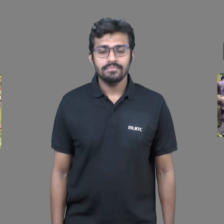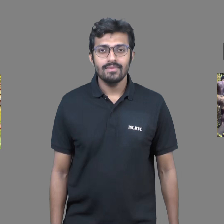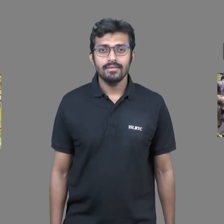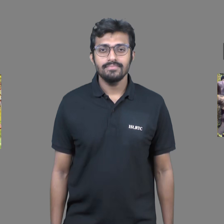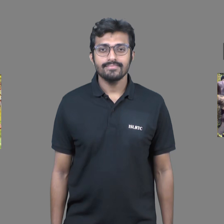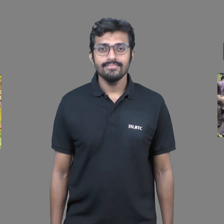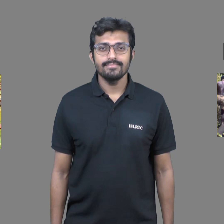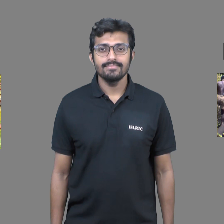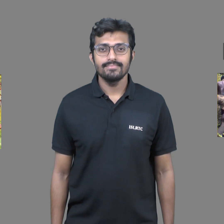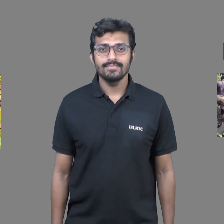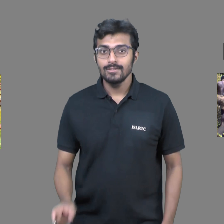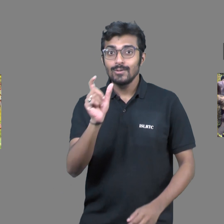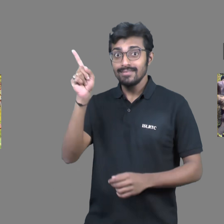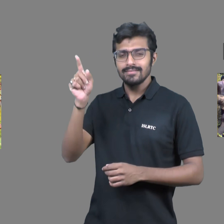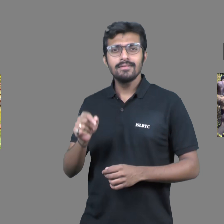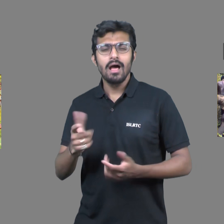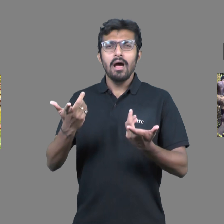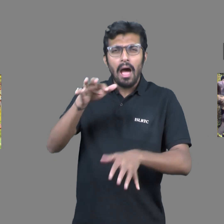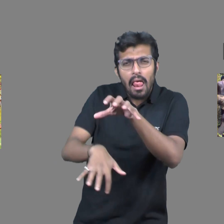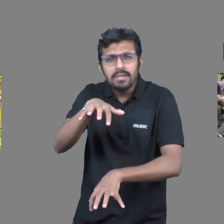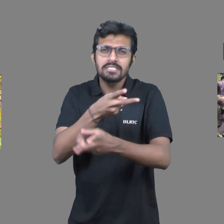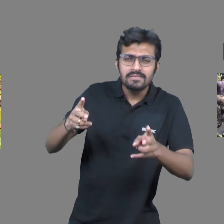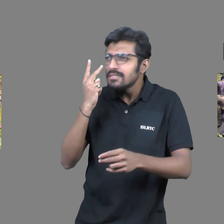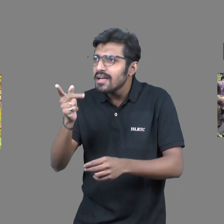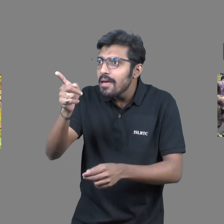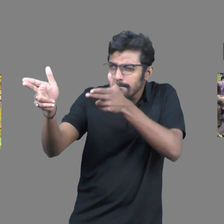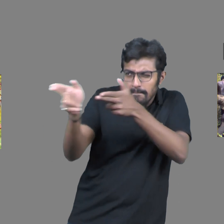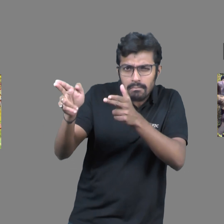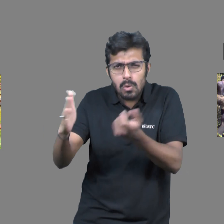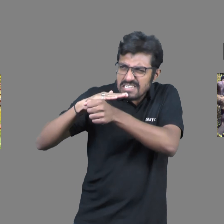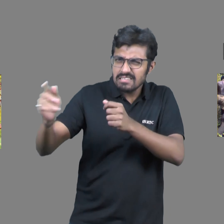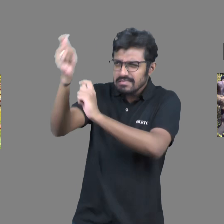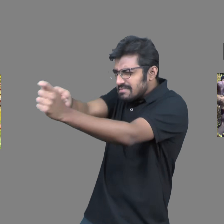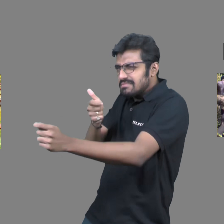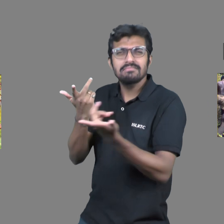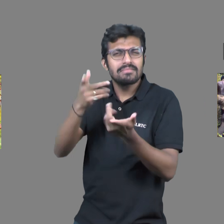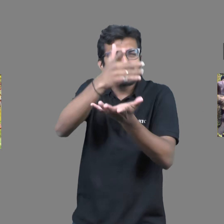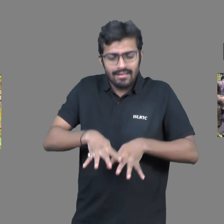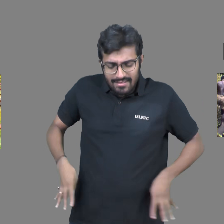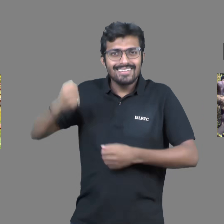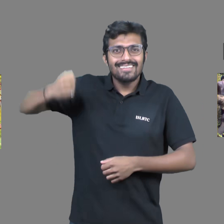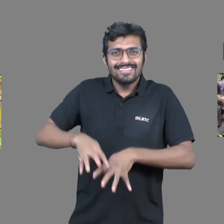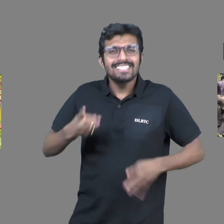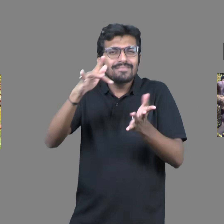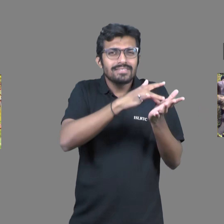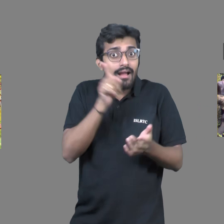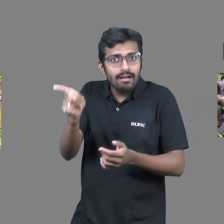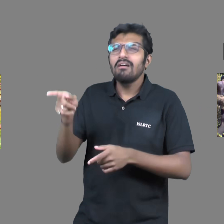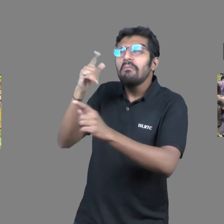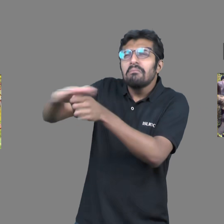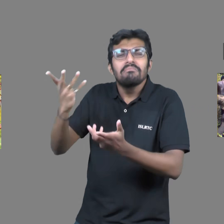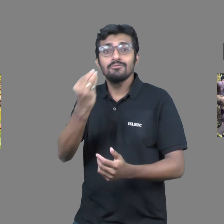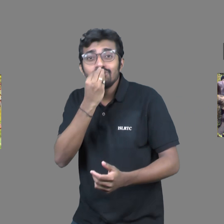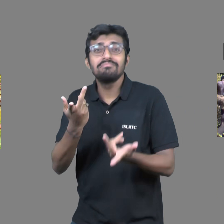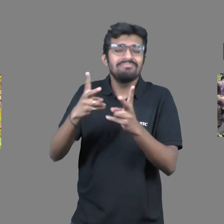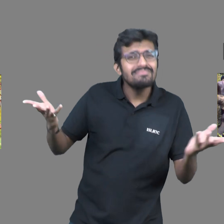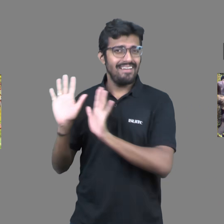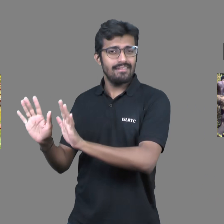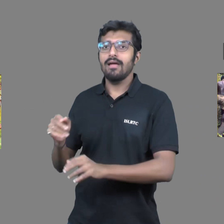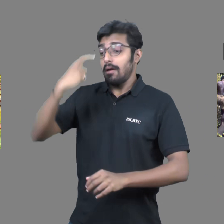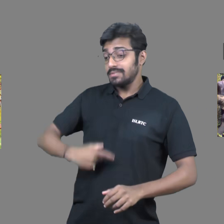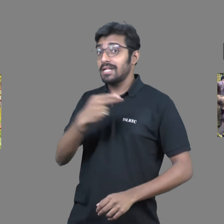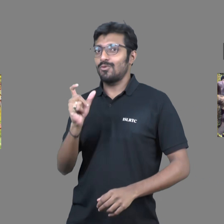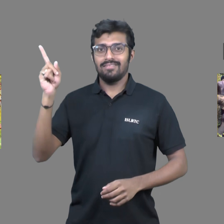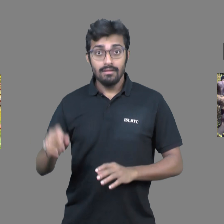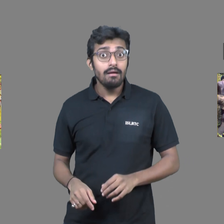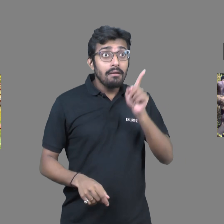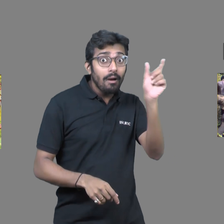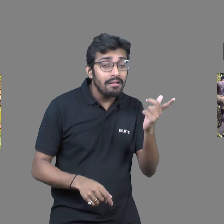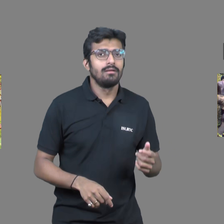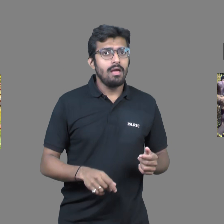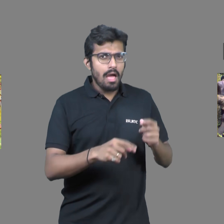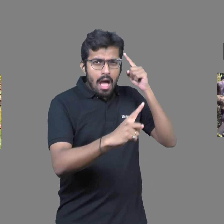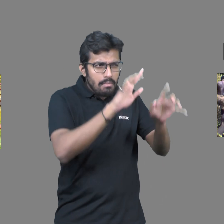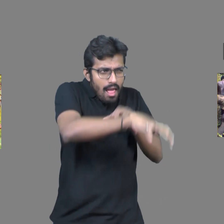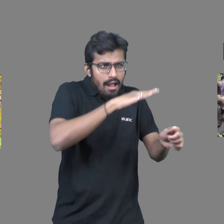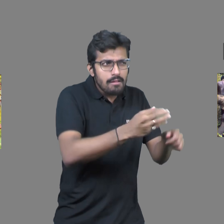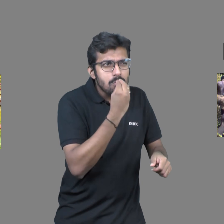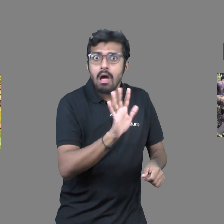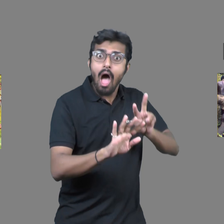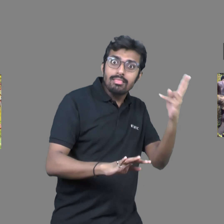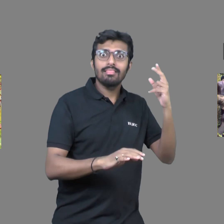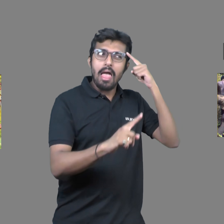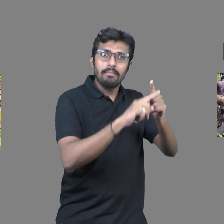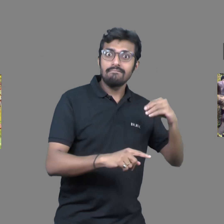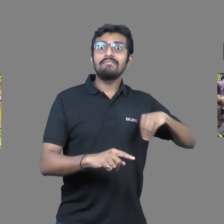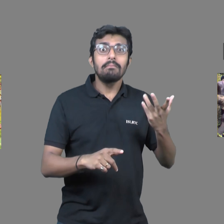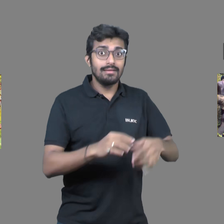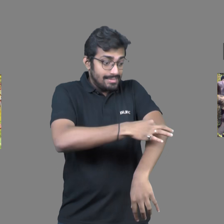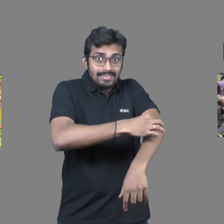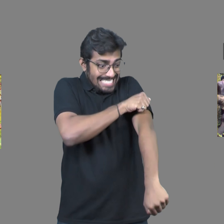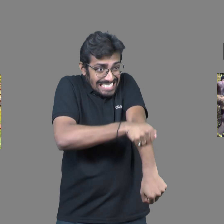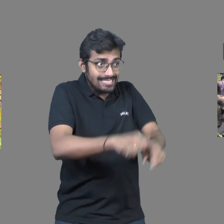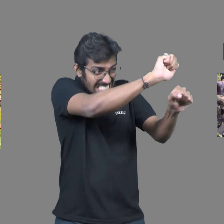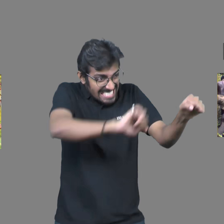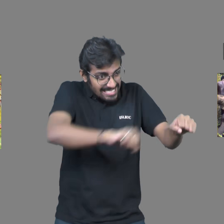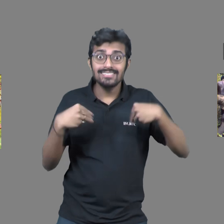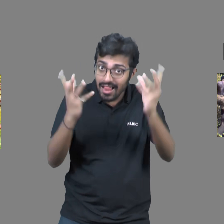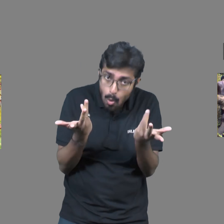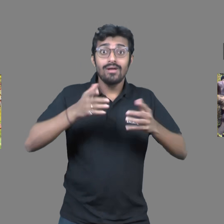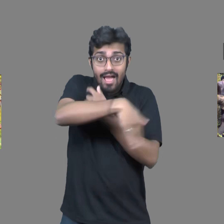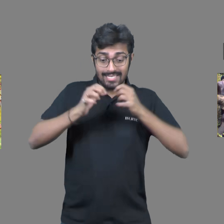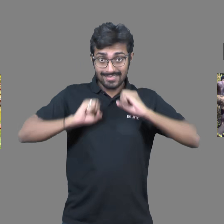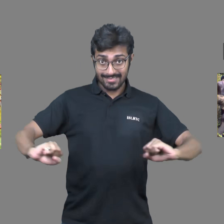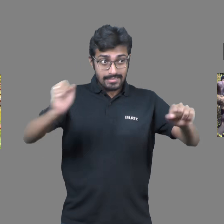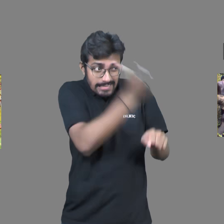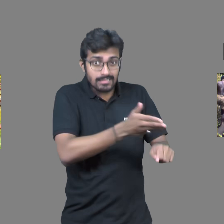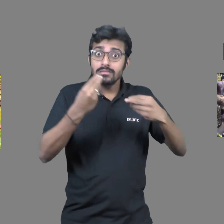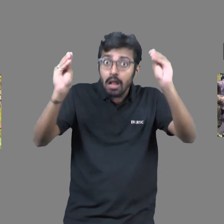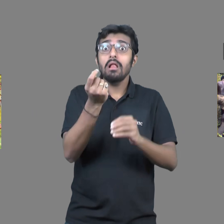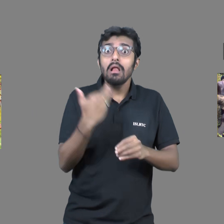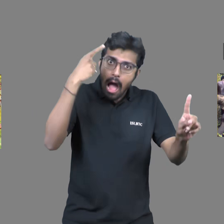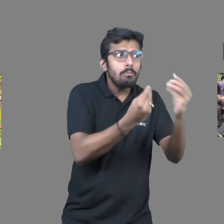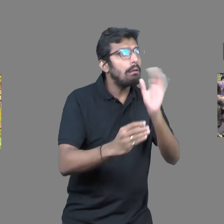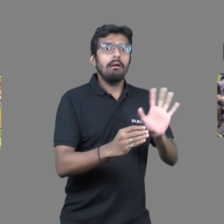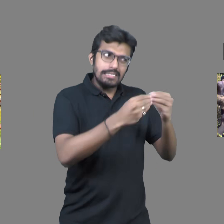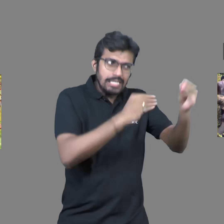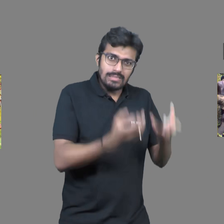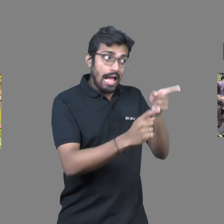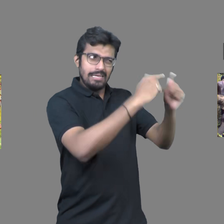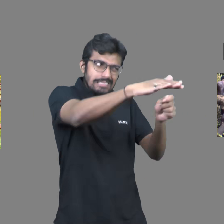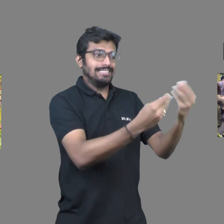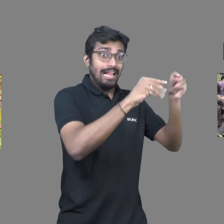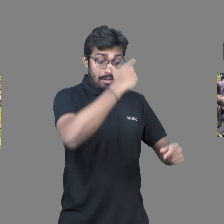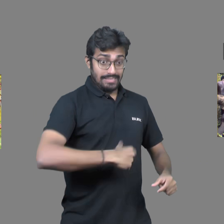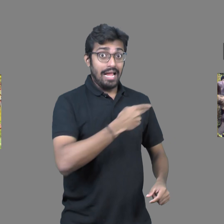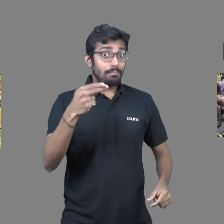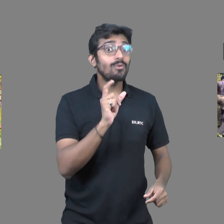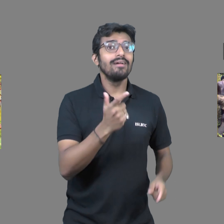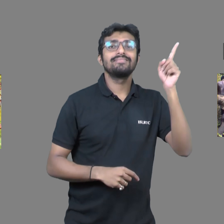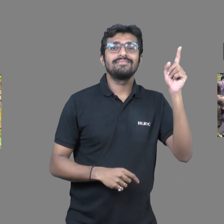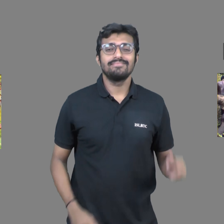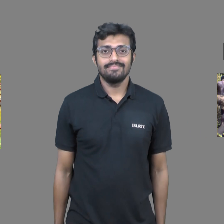Hunters Poachers